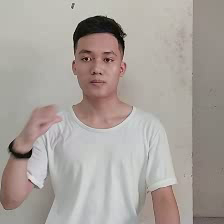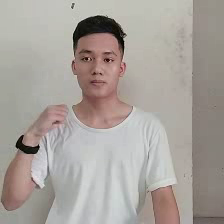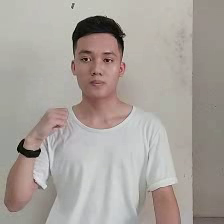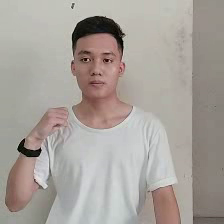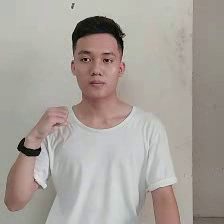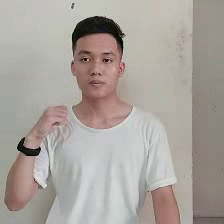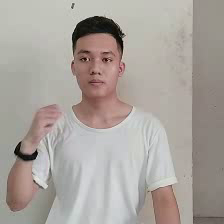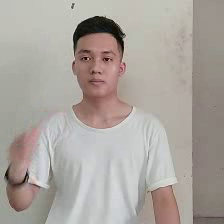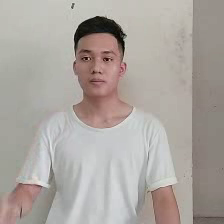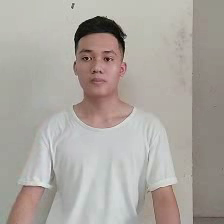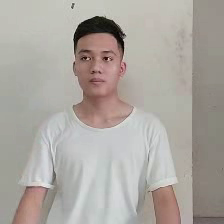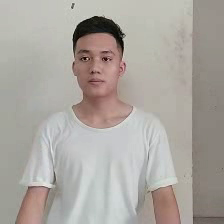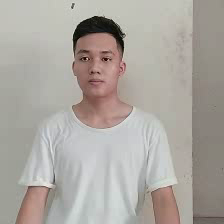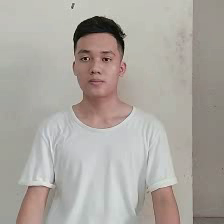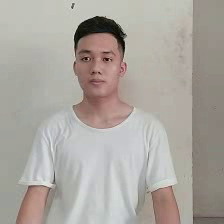Nghỉ ngơi